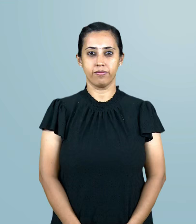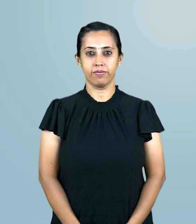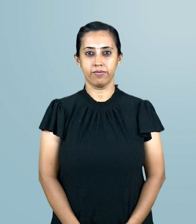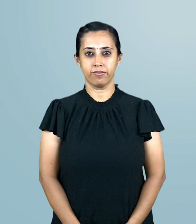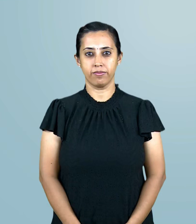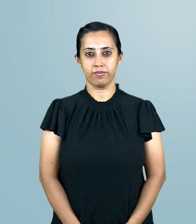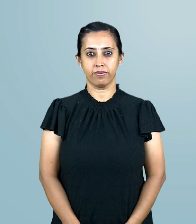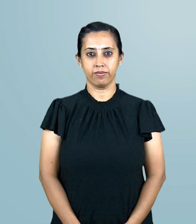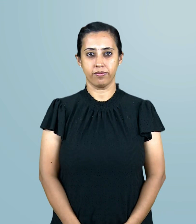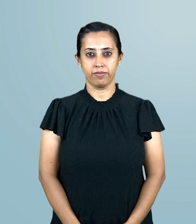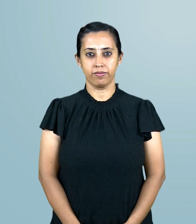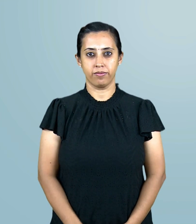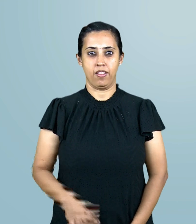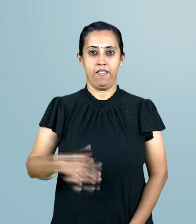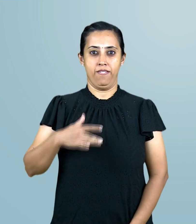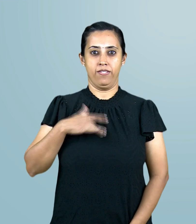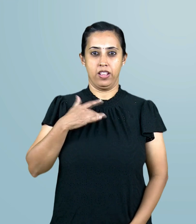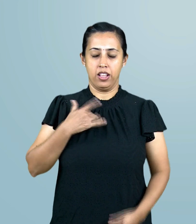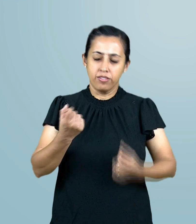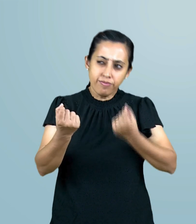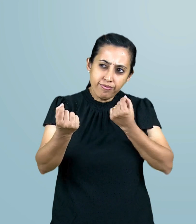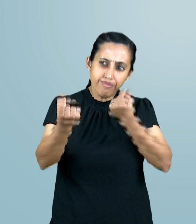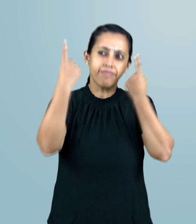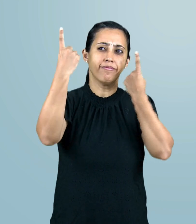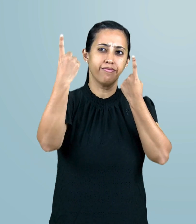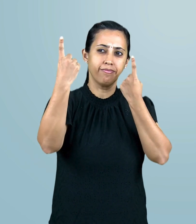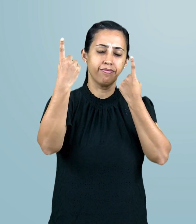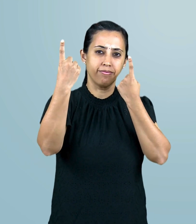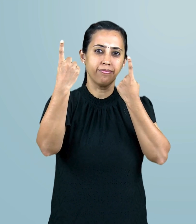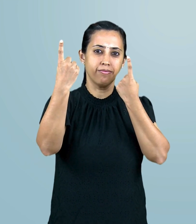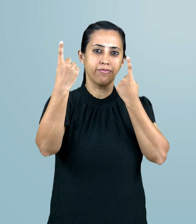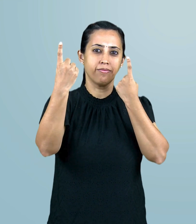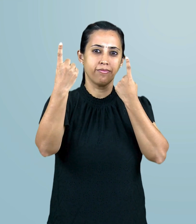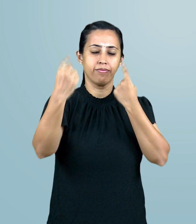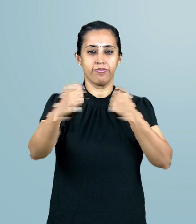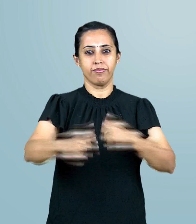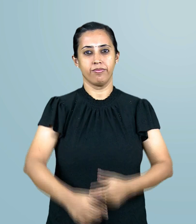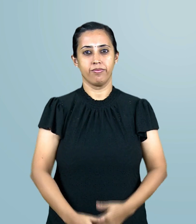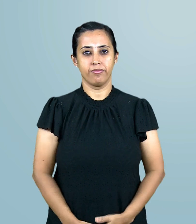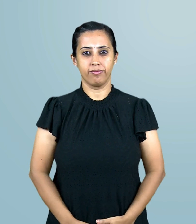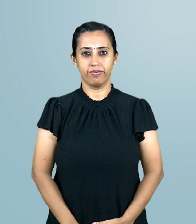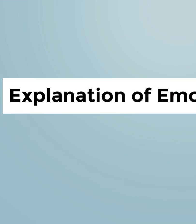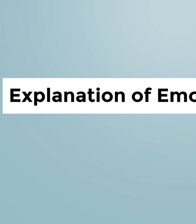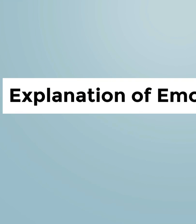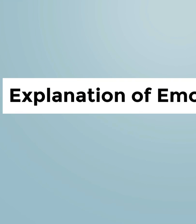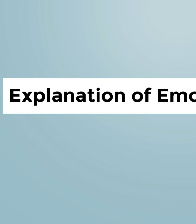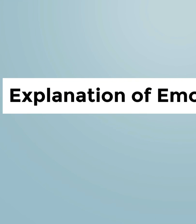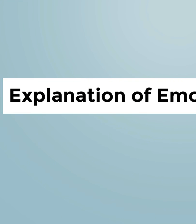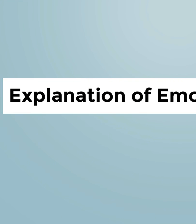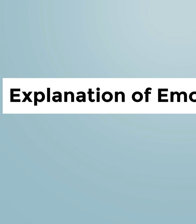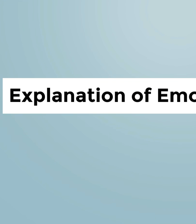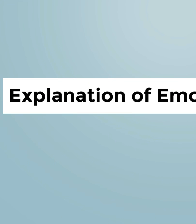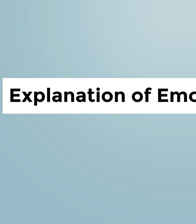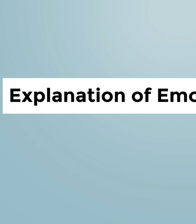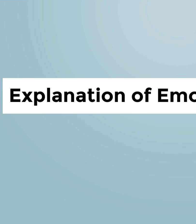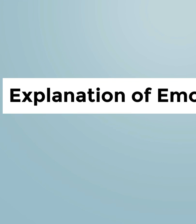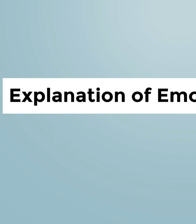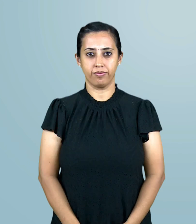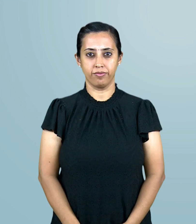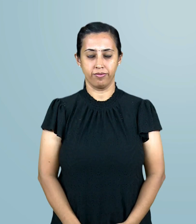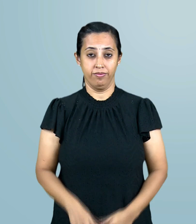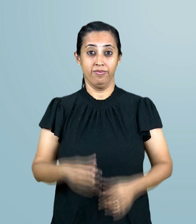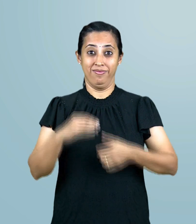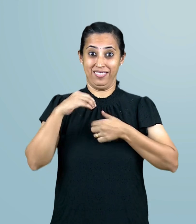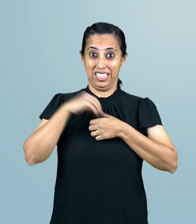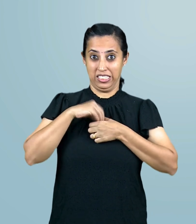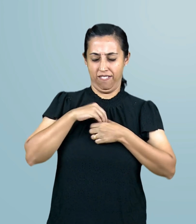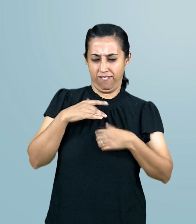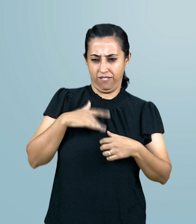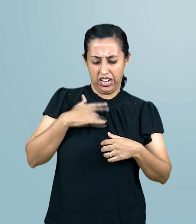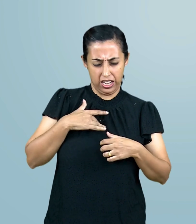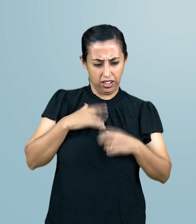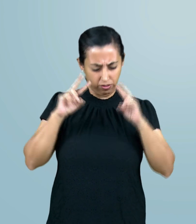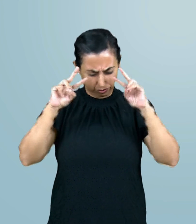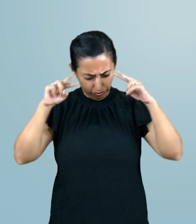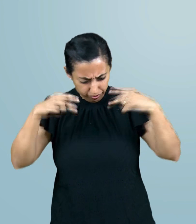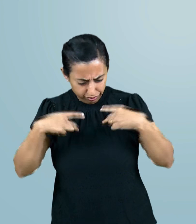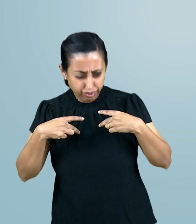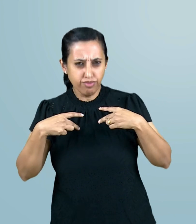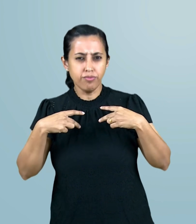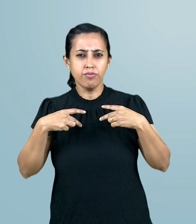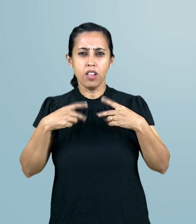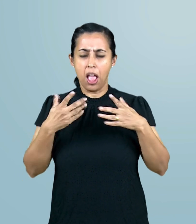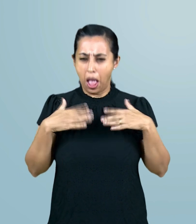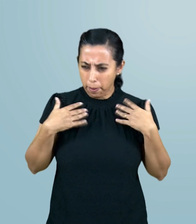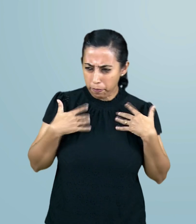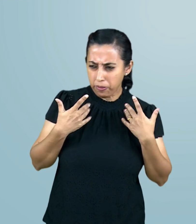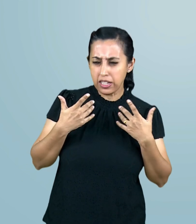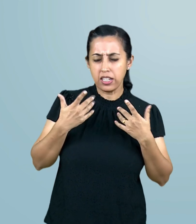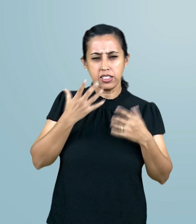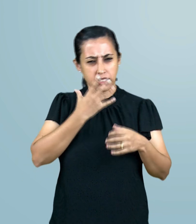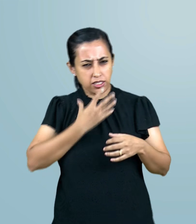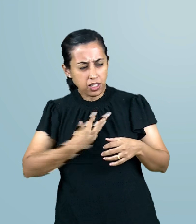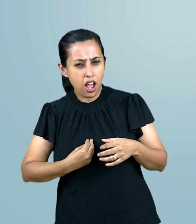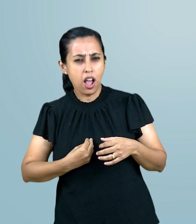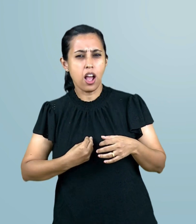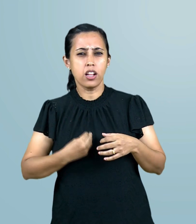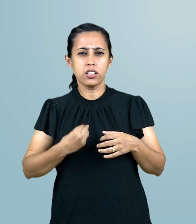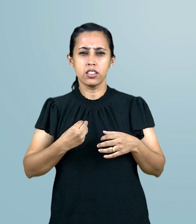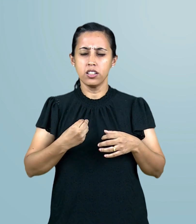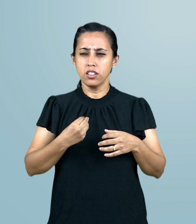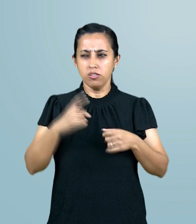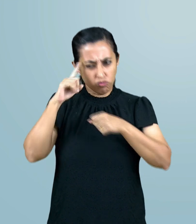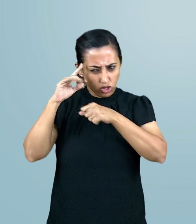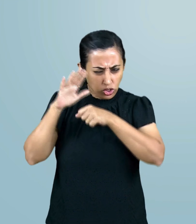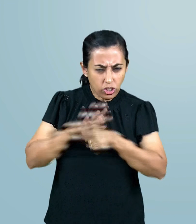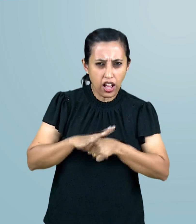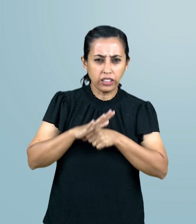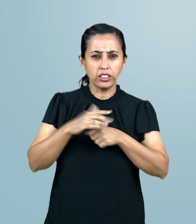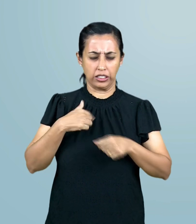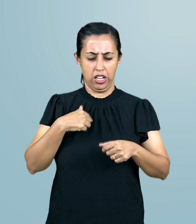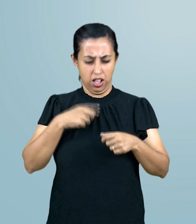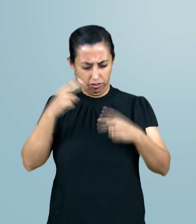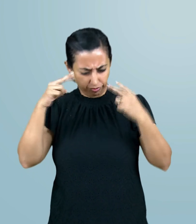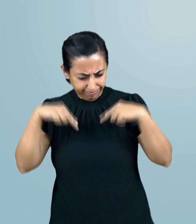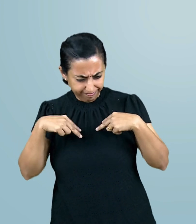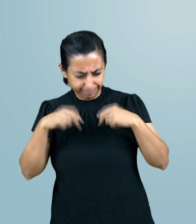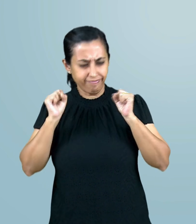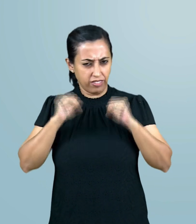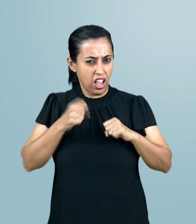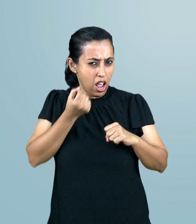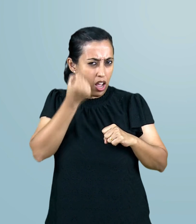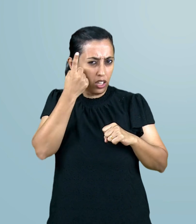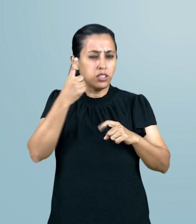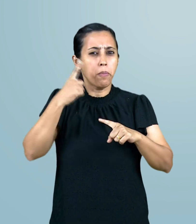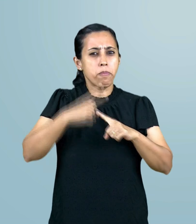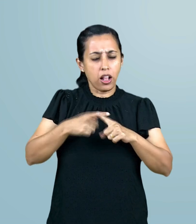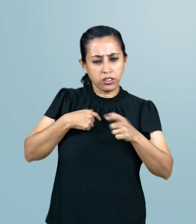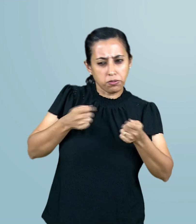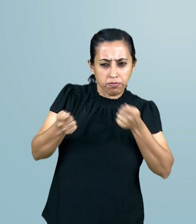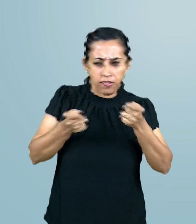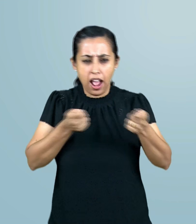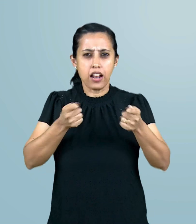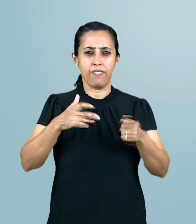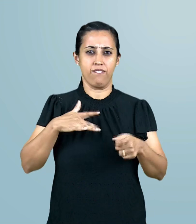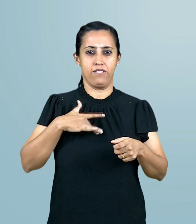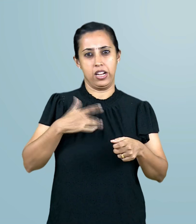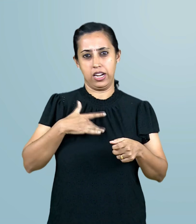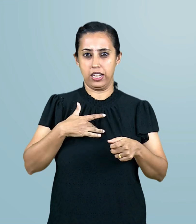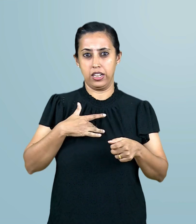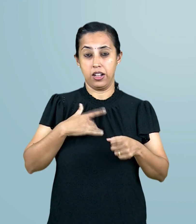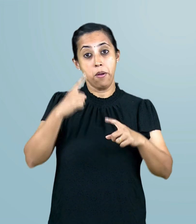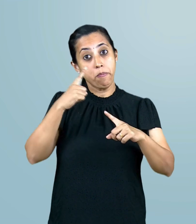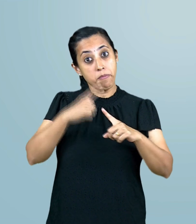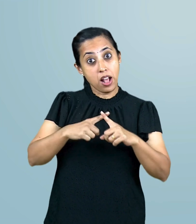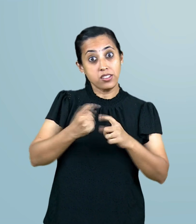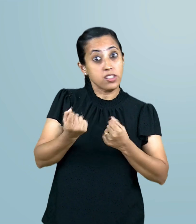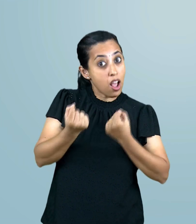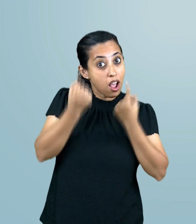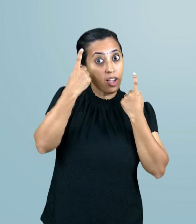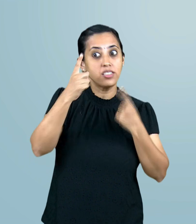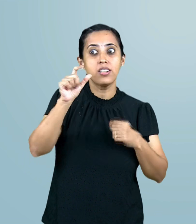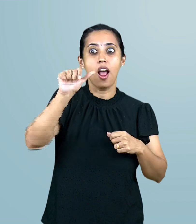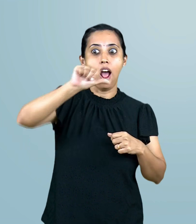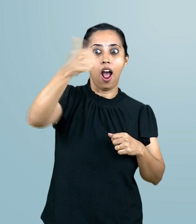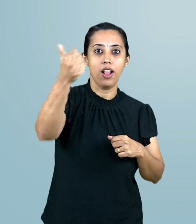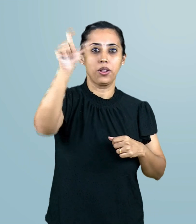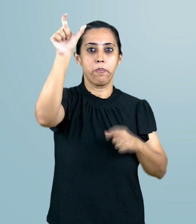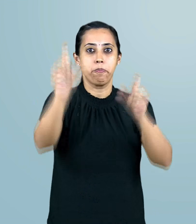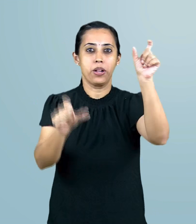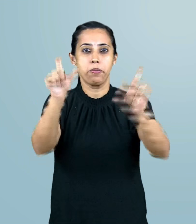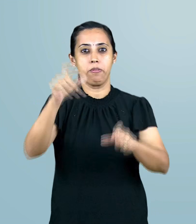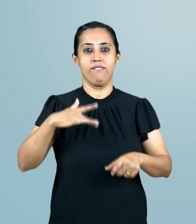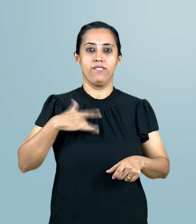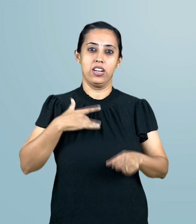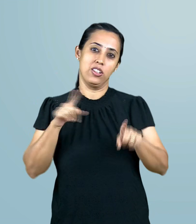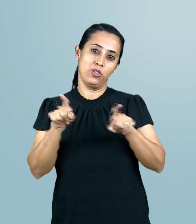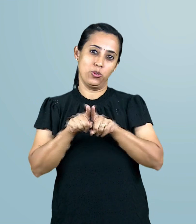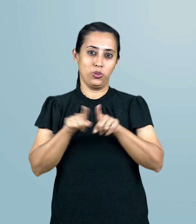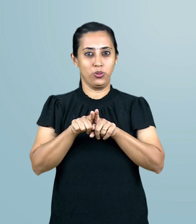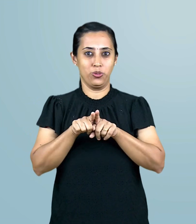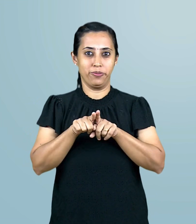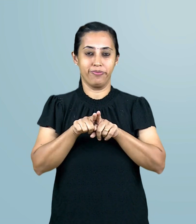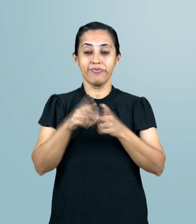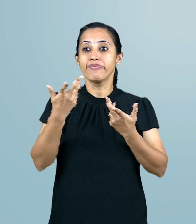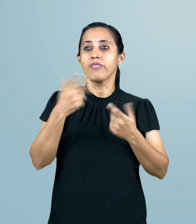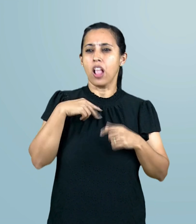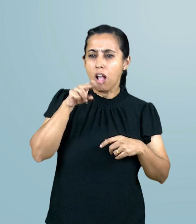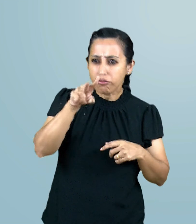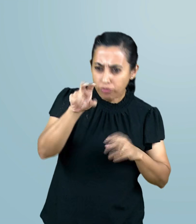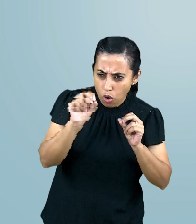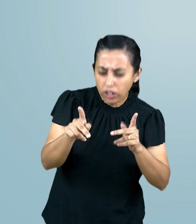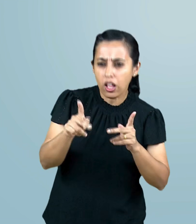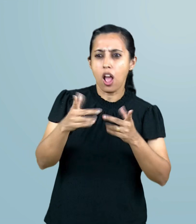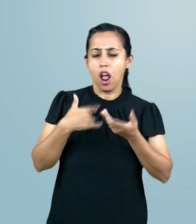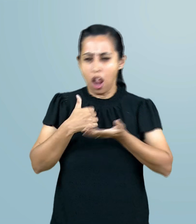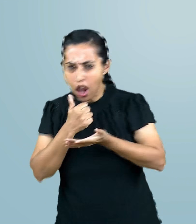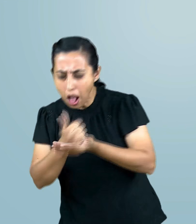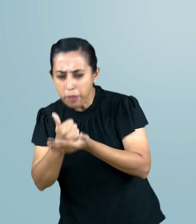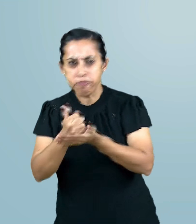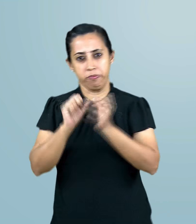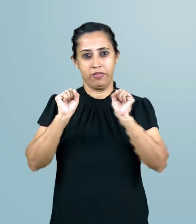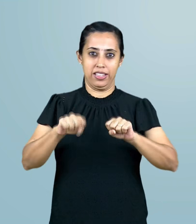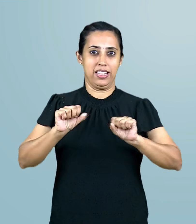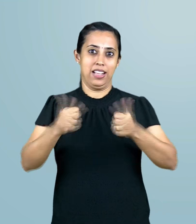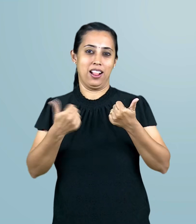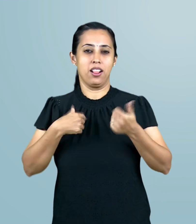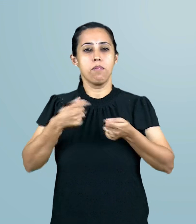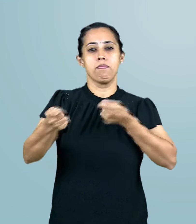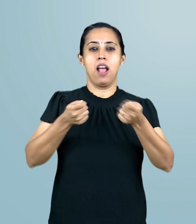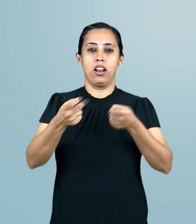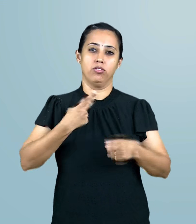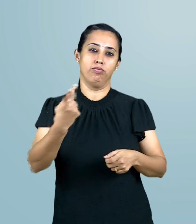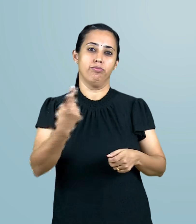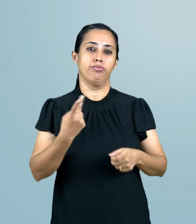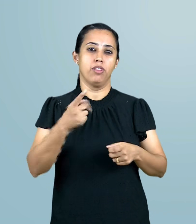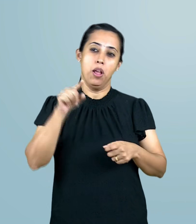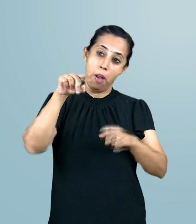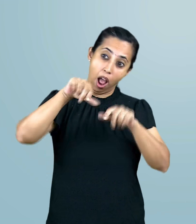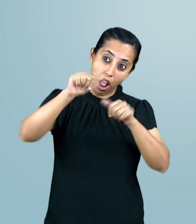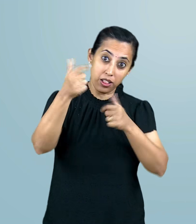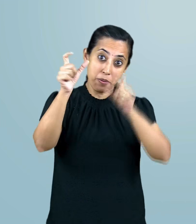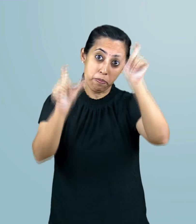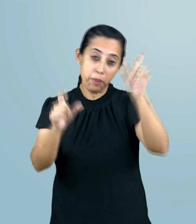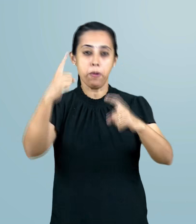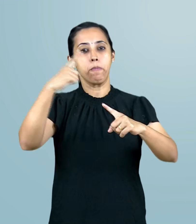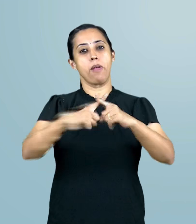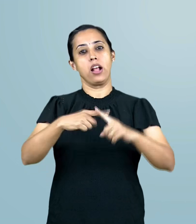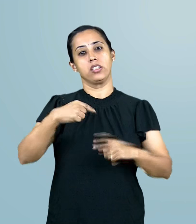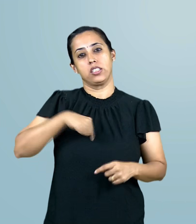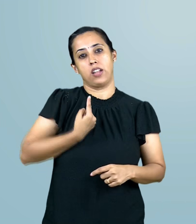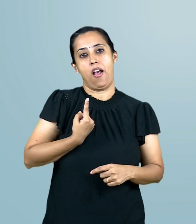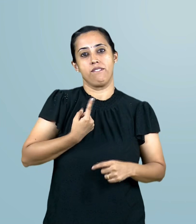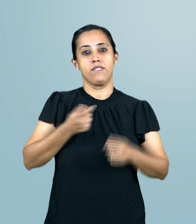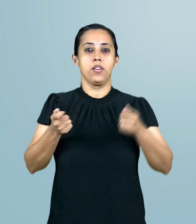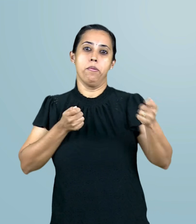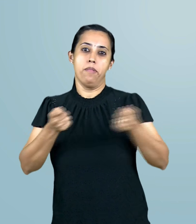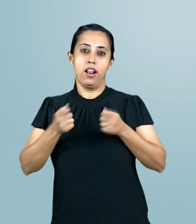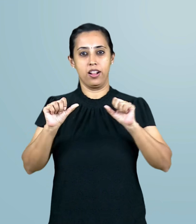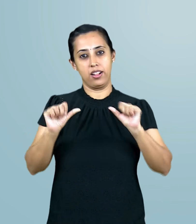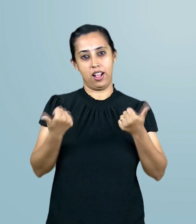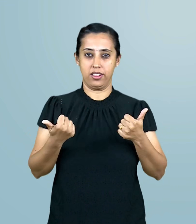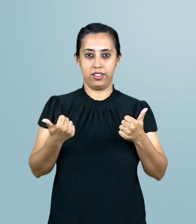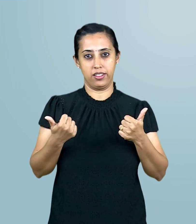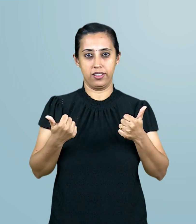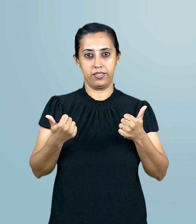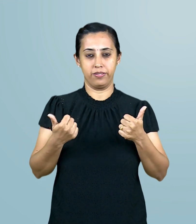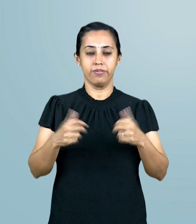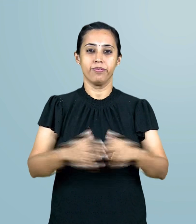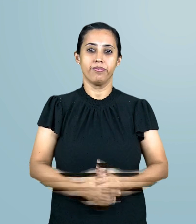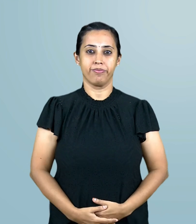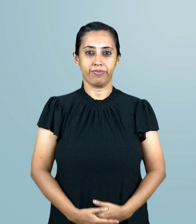Emotional Intelligence